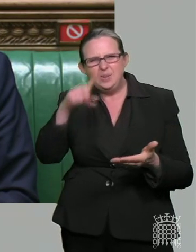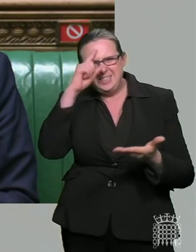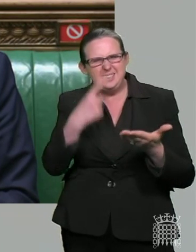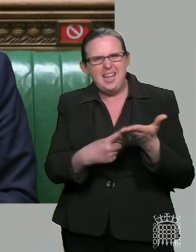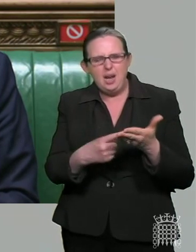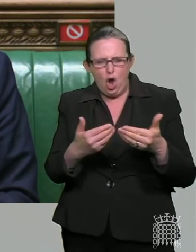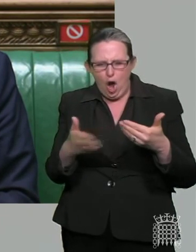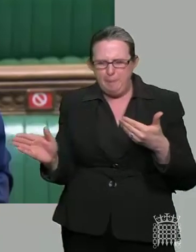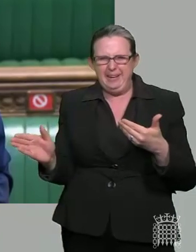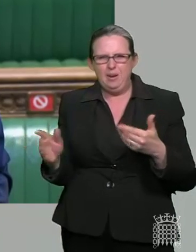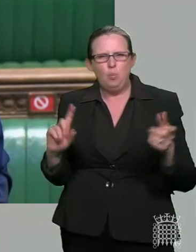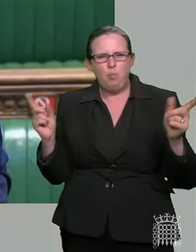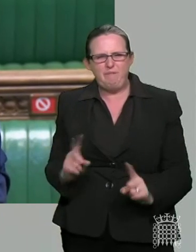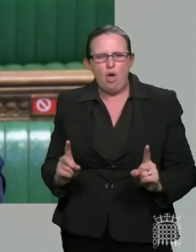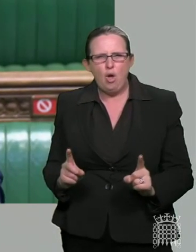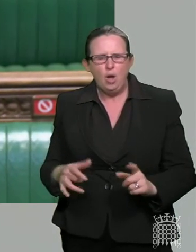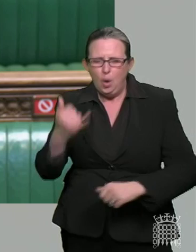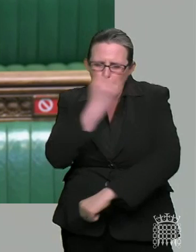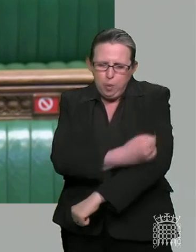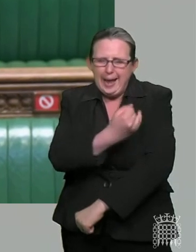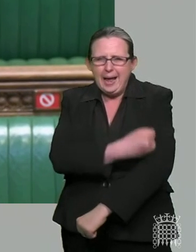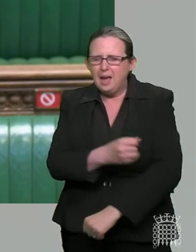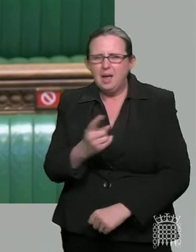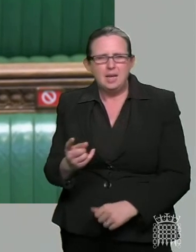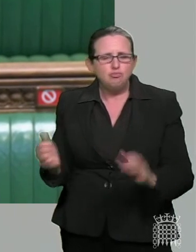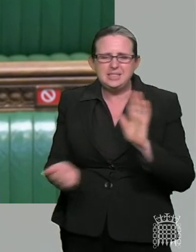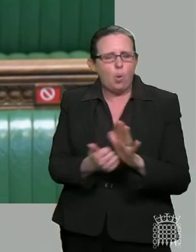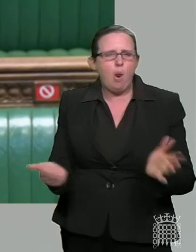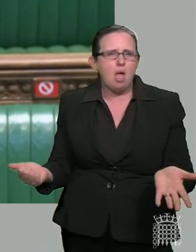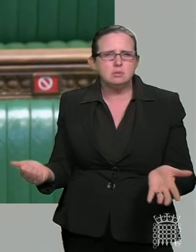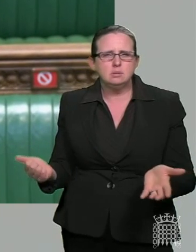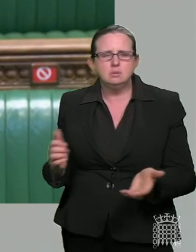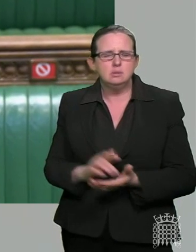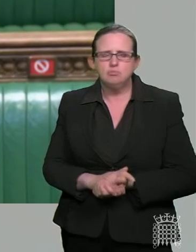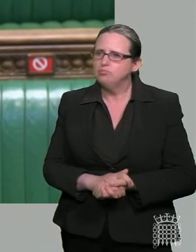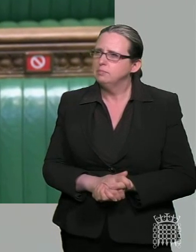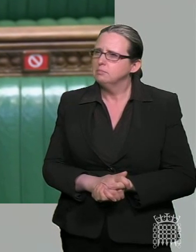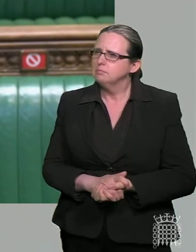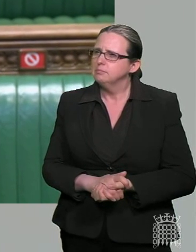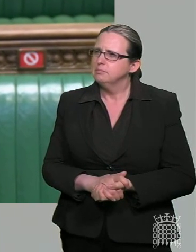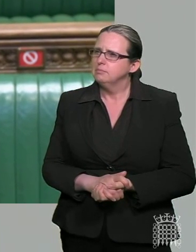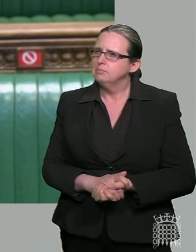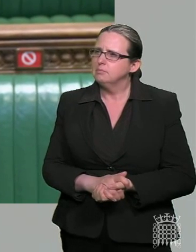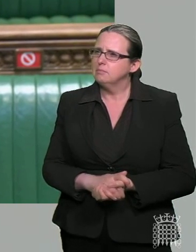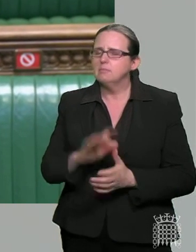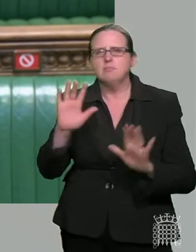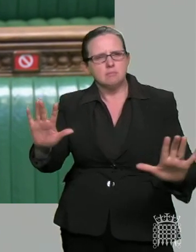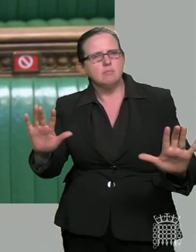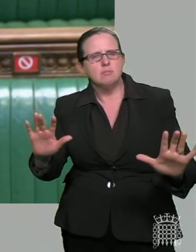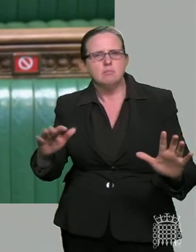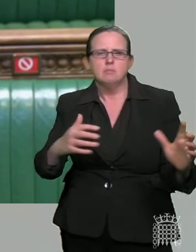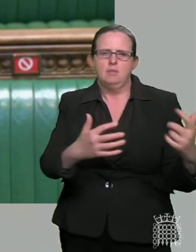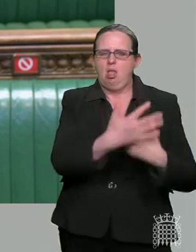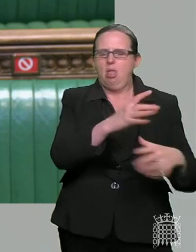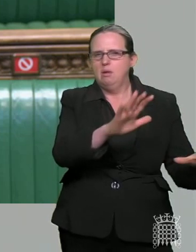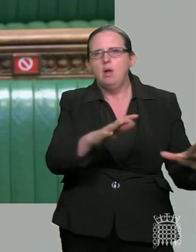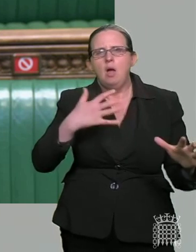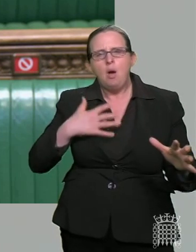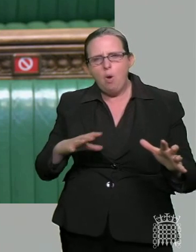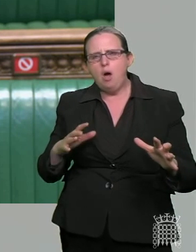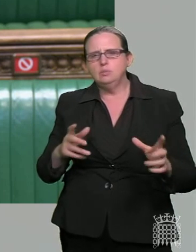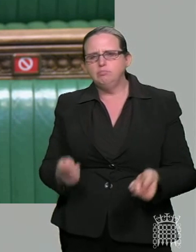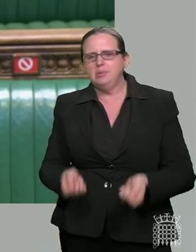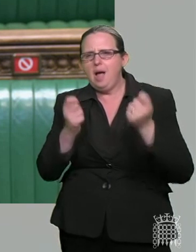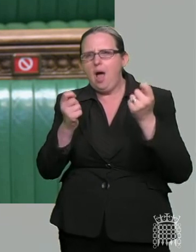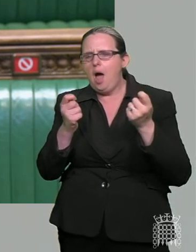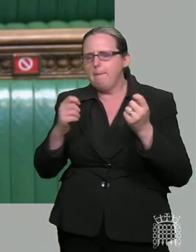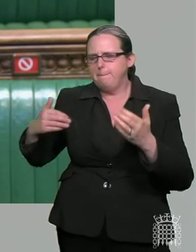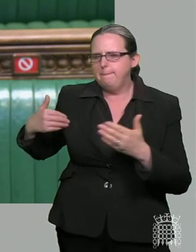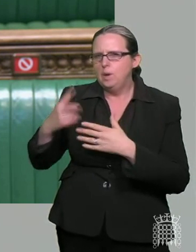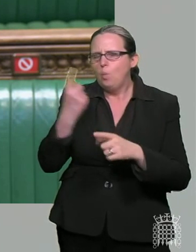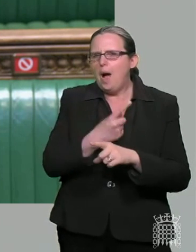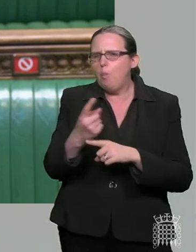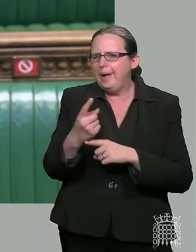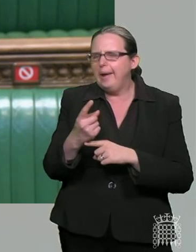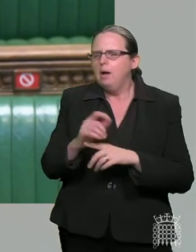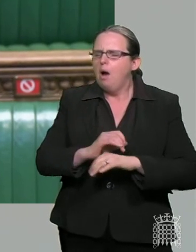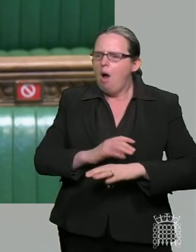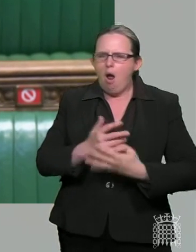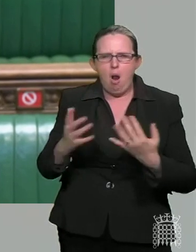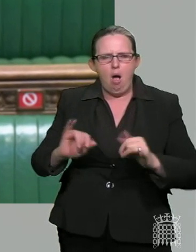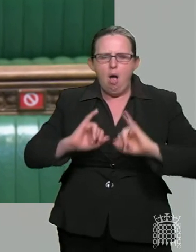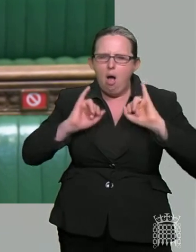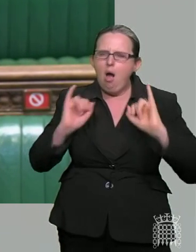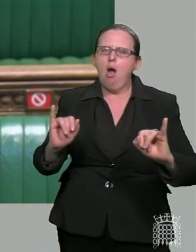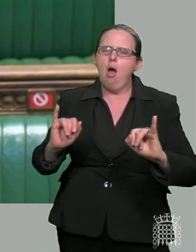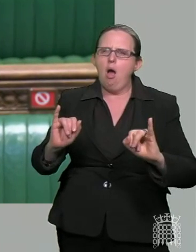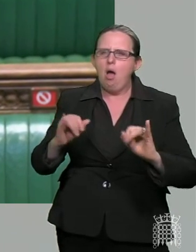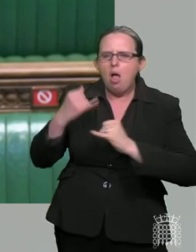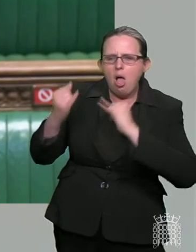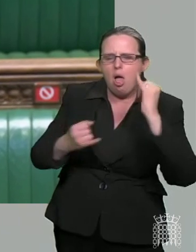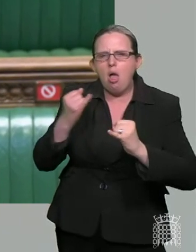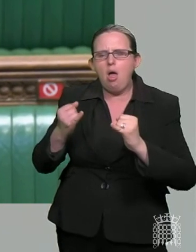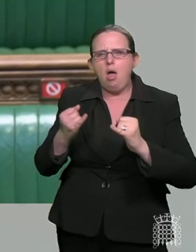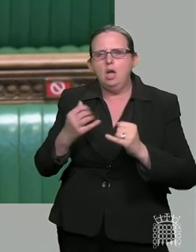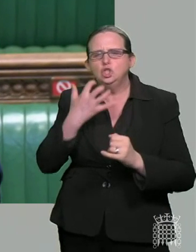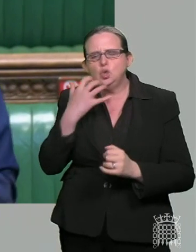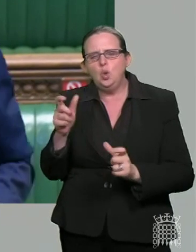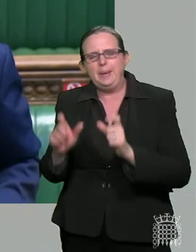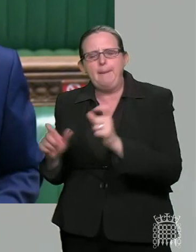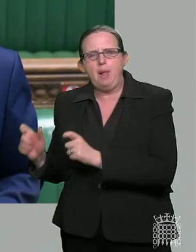It is ridiculous. Finally, I want to raise the appalling rise in antisemitism in the last week, and the attacks and violence that we have seen.